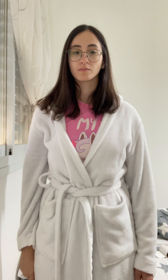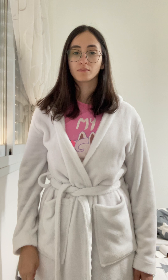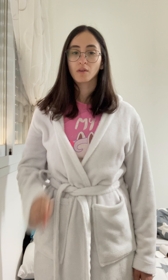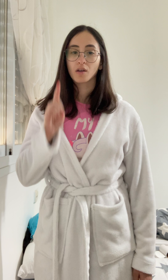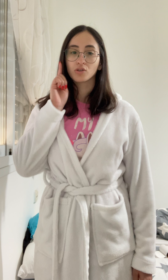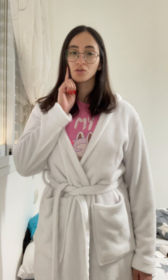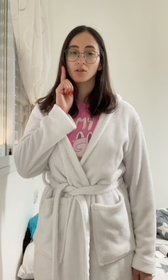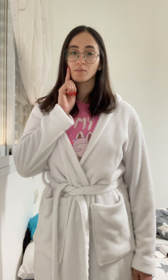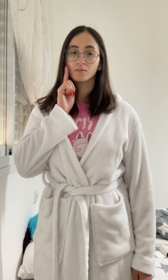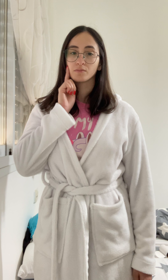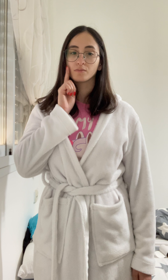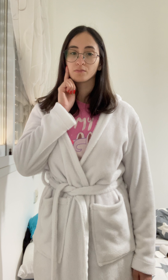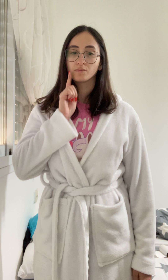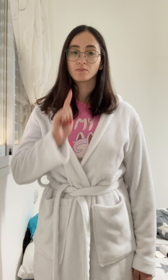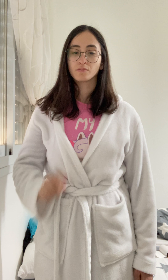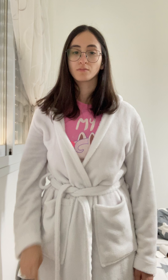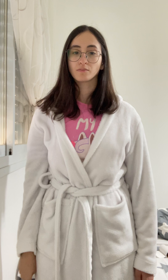שם